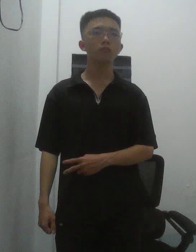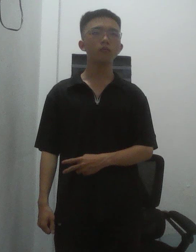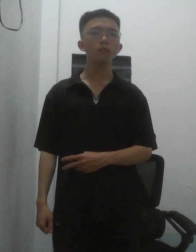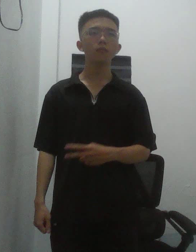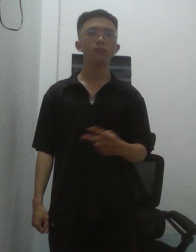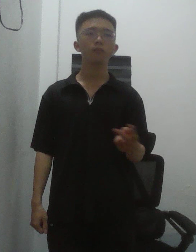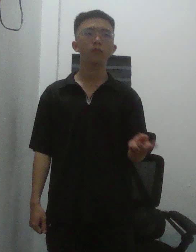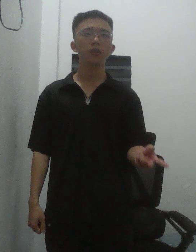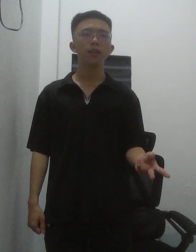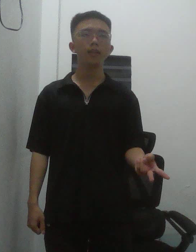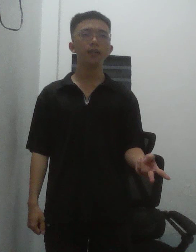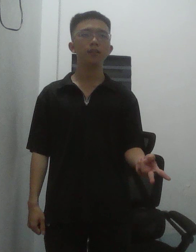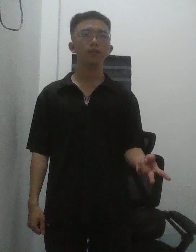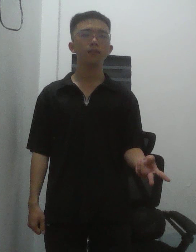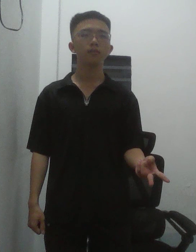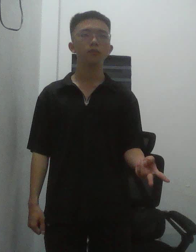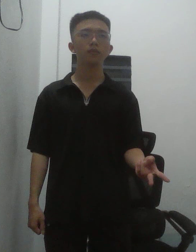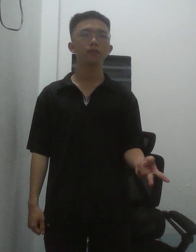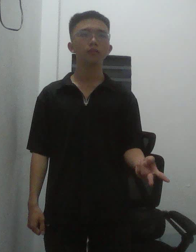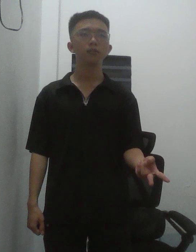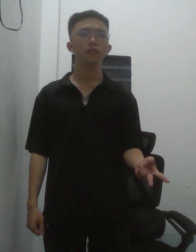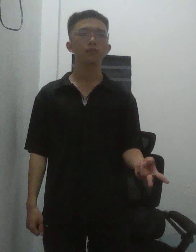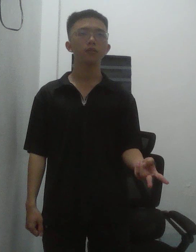it